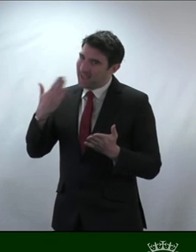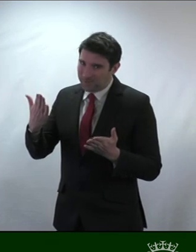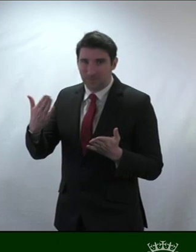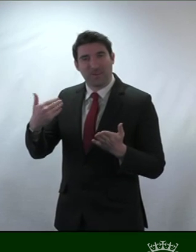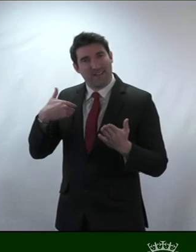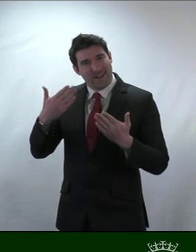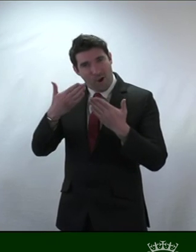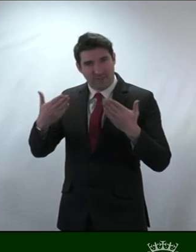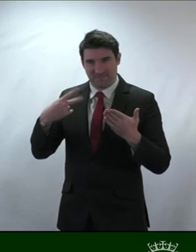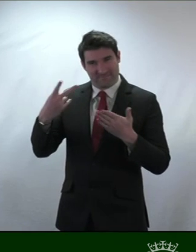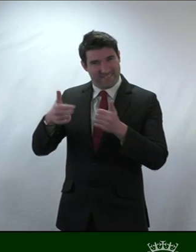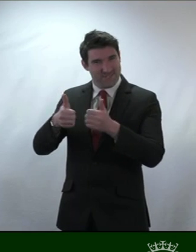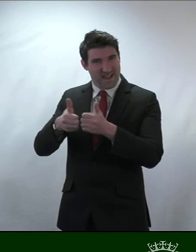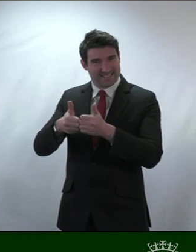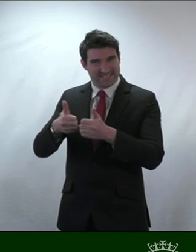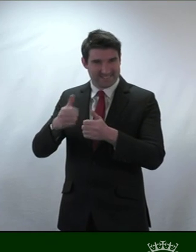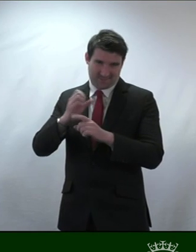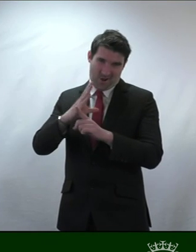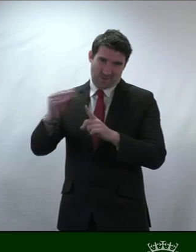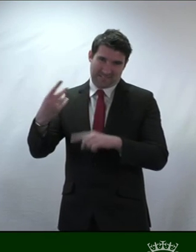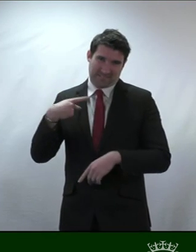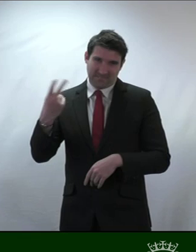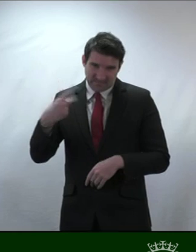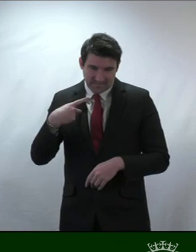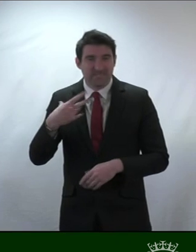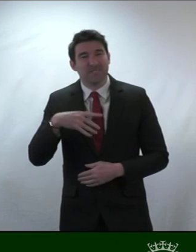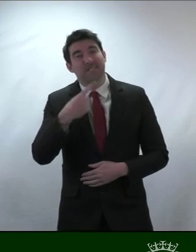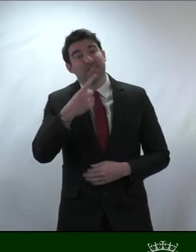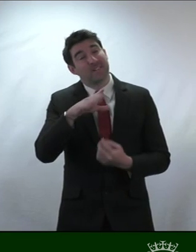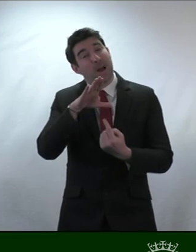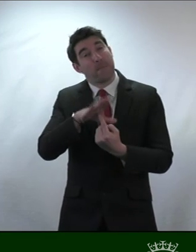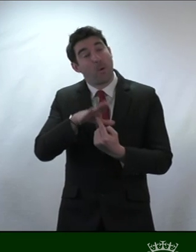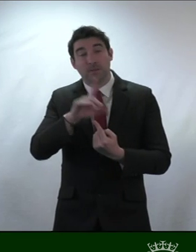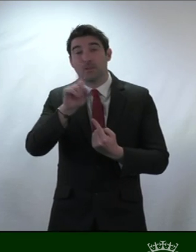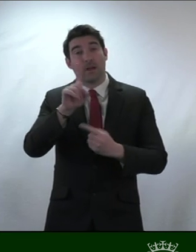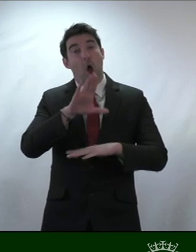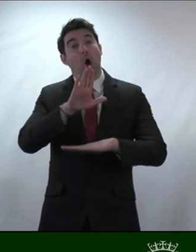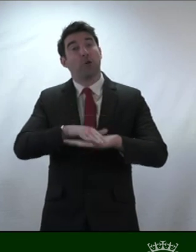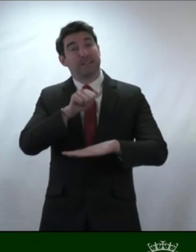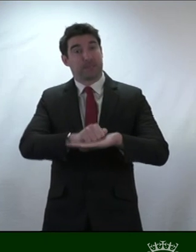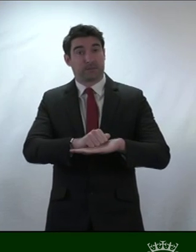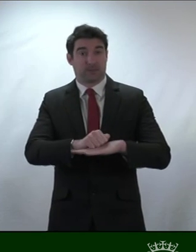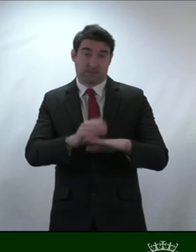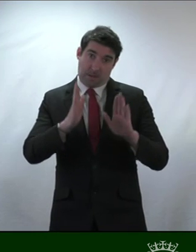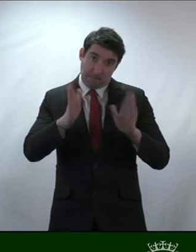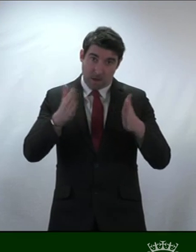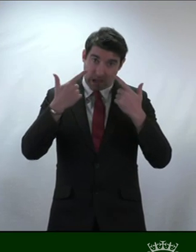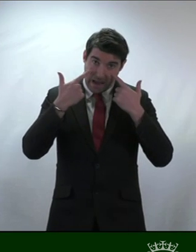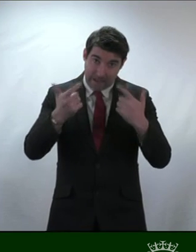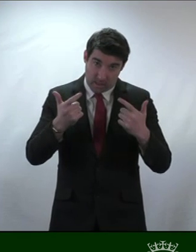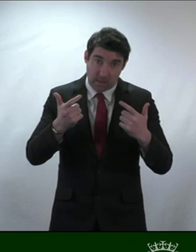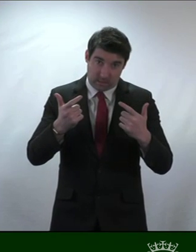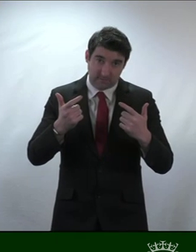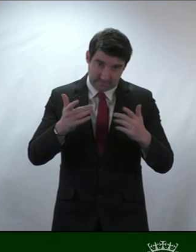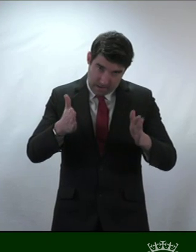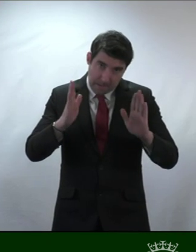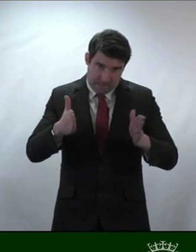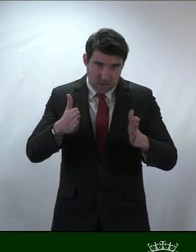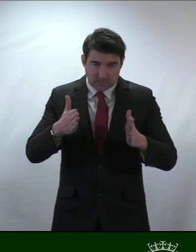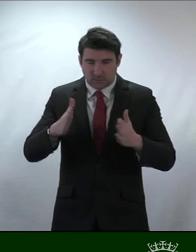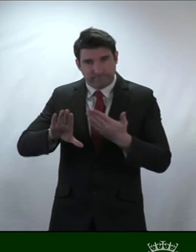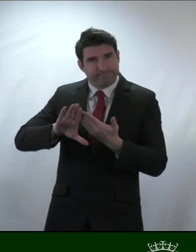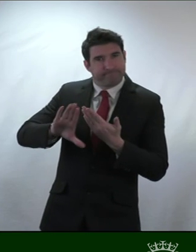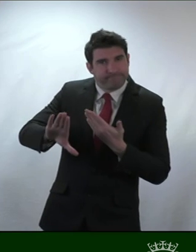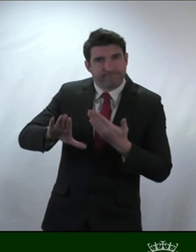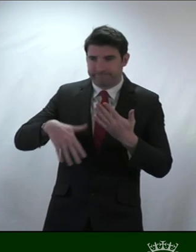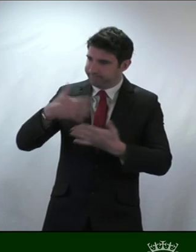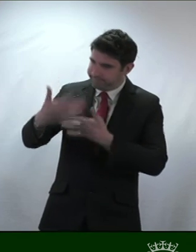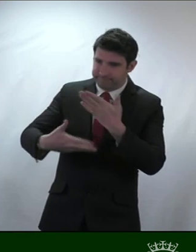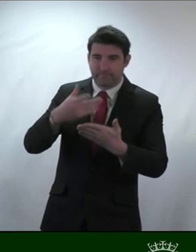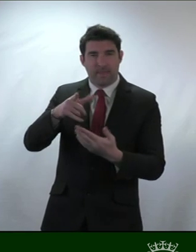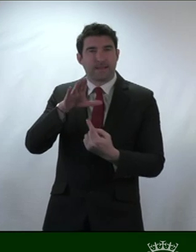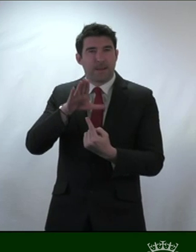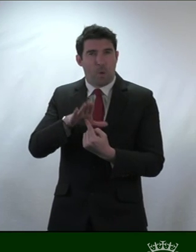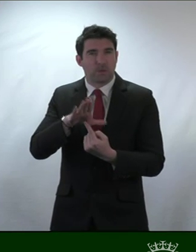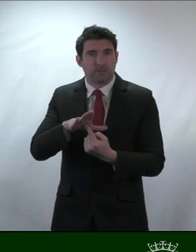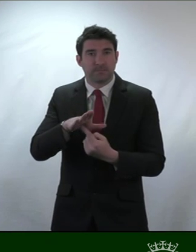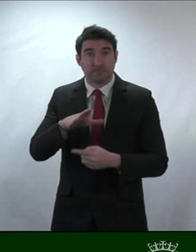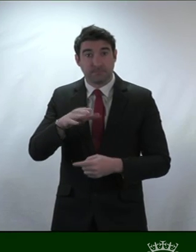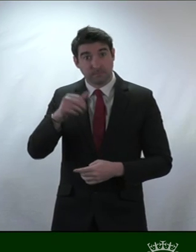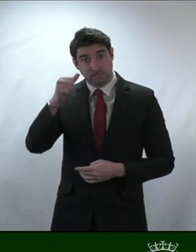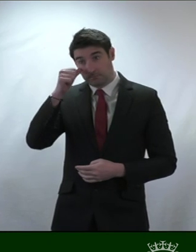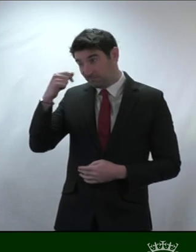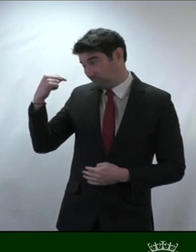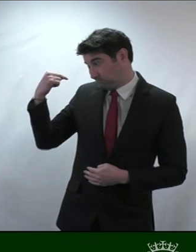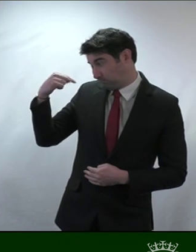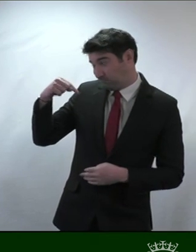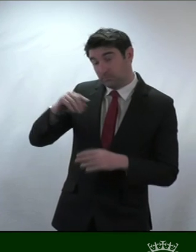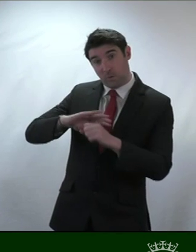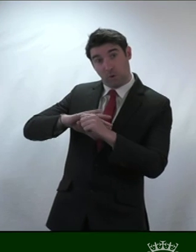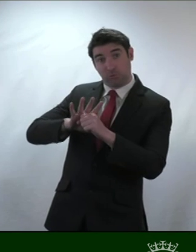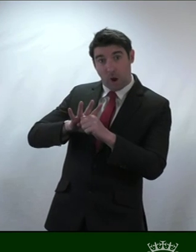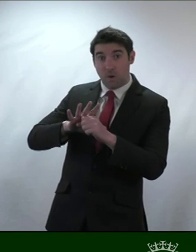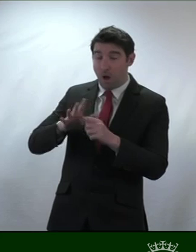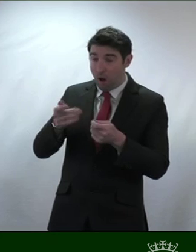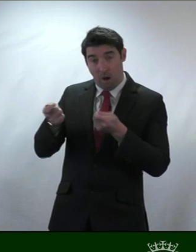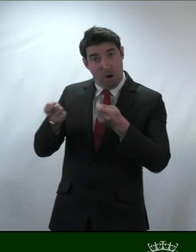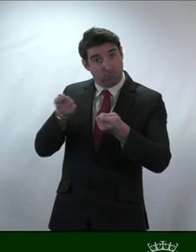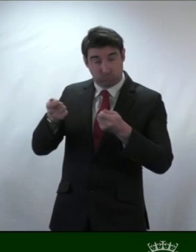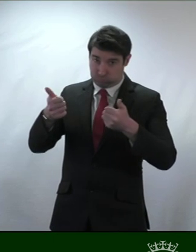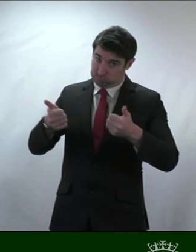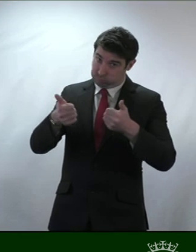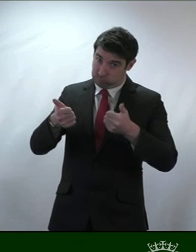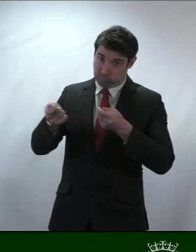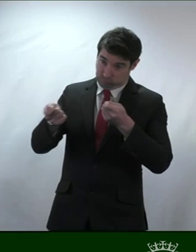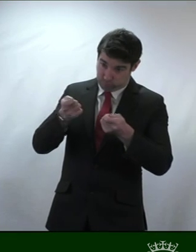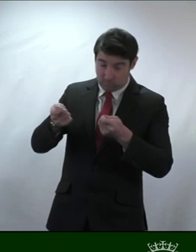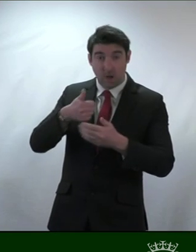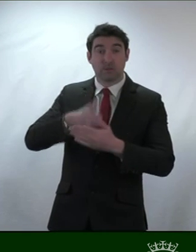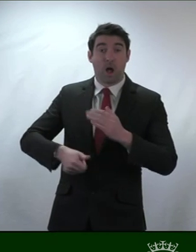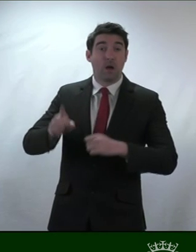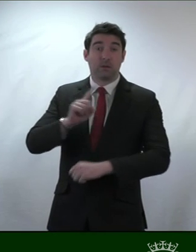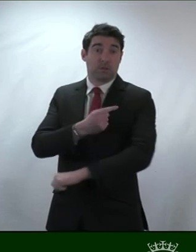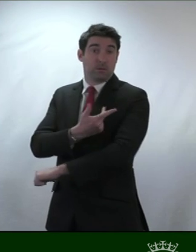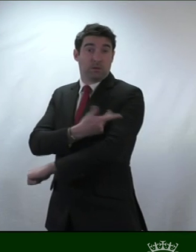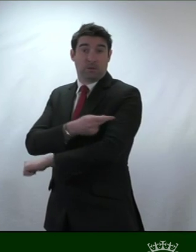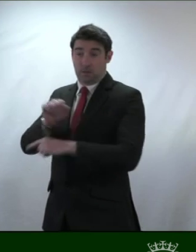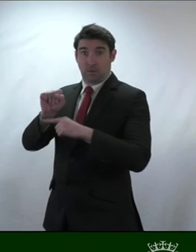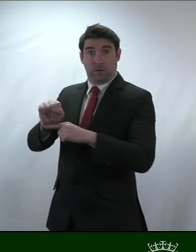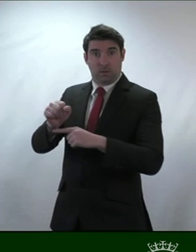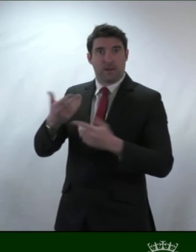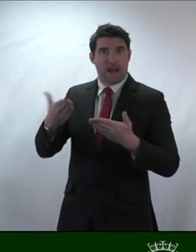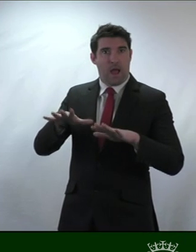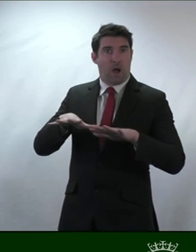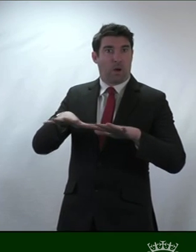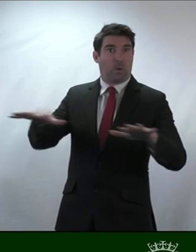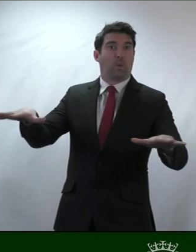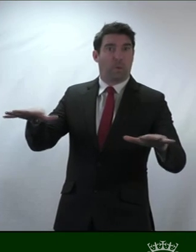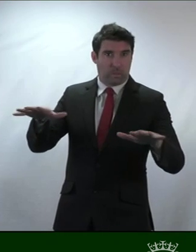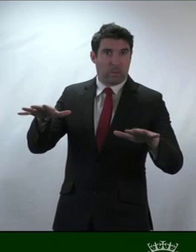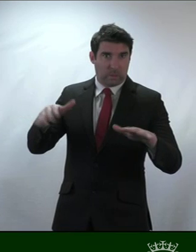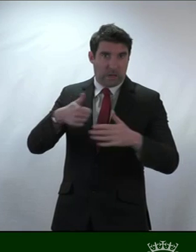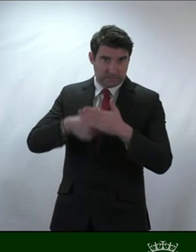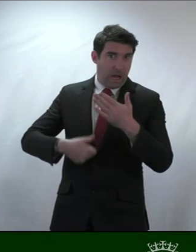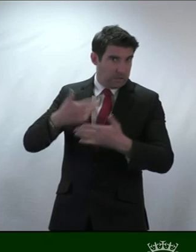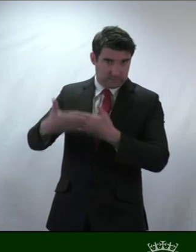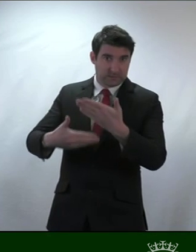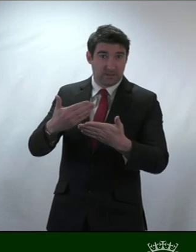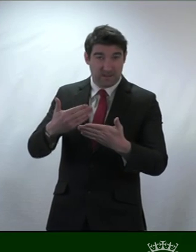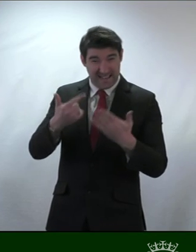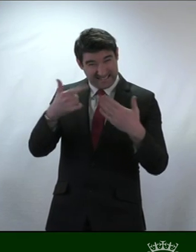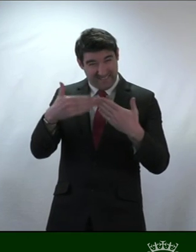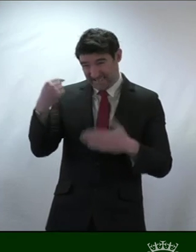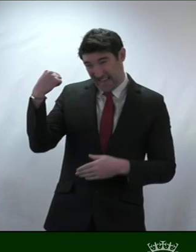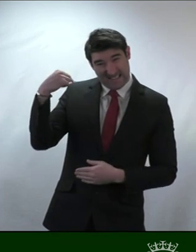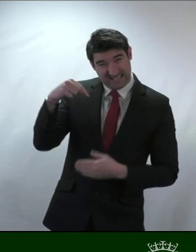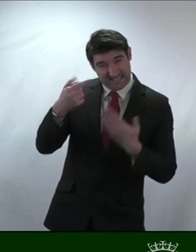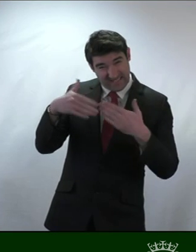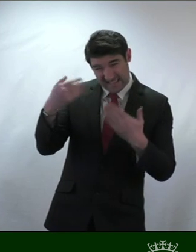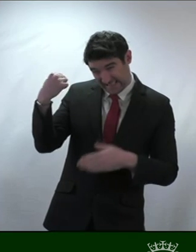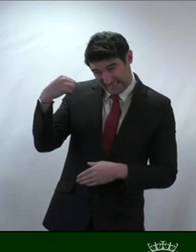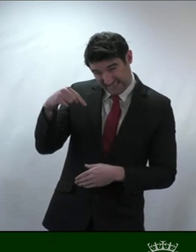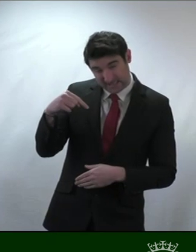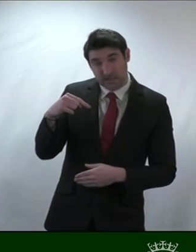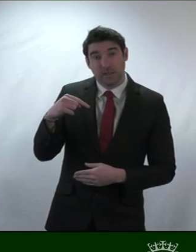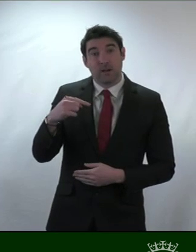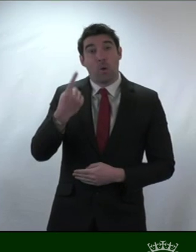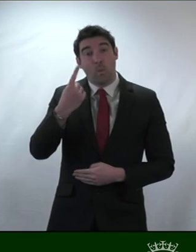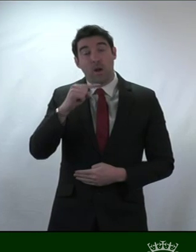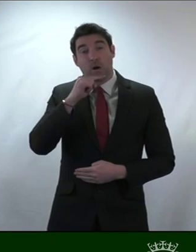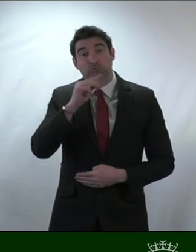He is right in many ways, but right to stress the importance of people taking care this Christmas, because although some things are unquestionably going well—I am very pleased to tell the House that we have had a good start with the roll-out of the vaccination programme and in just seven days 108,000 people in England and 138,000 across the